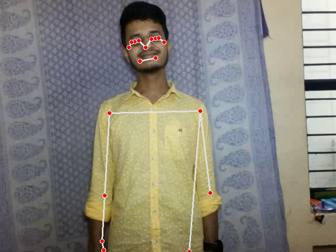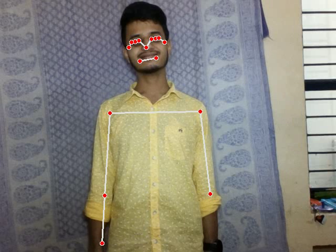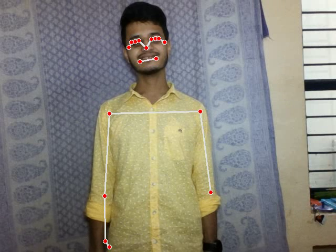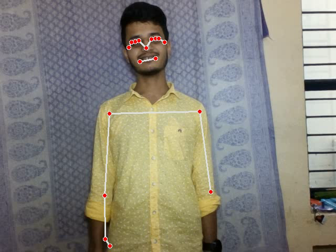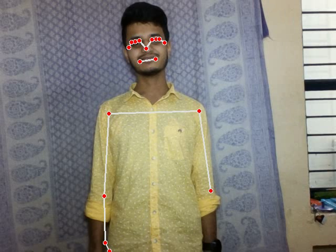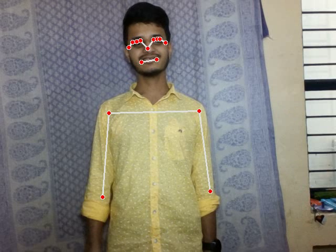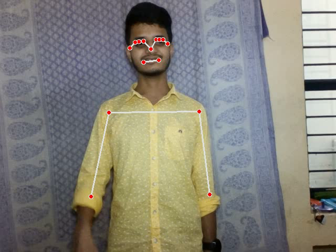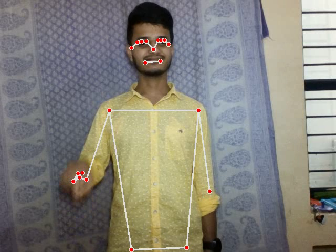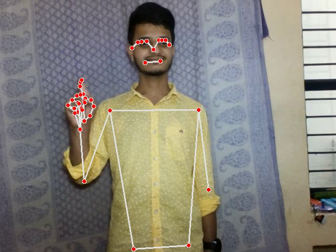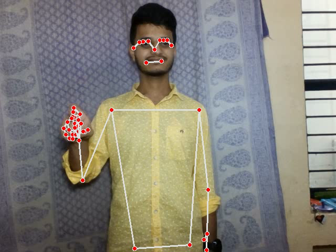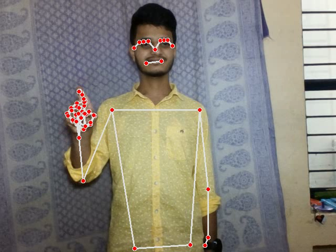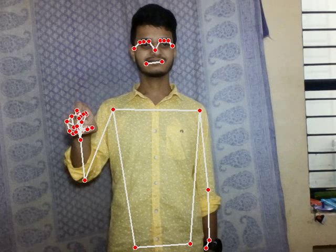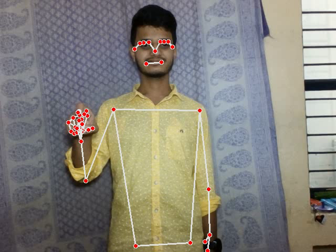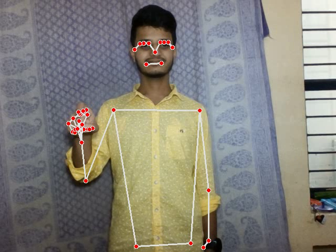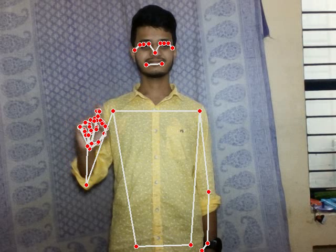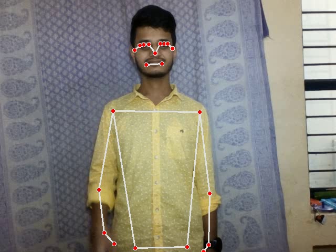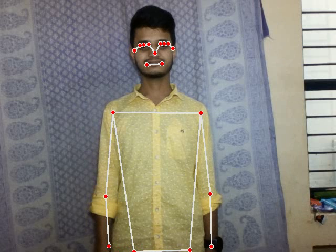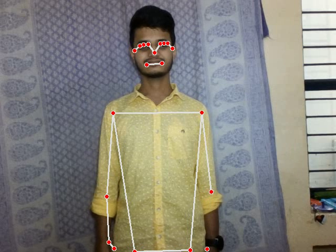need